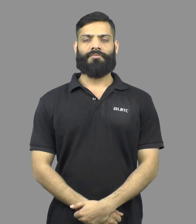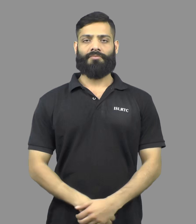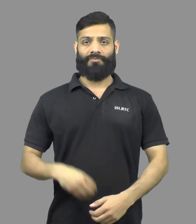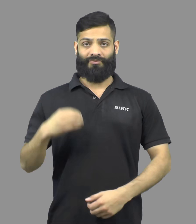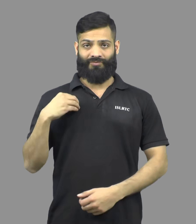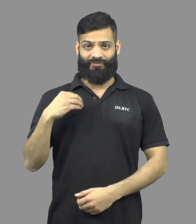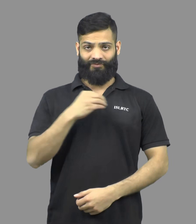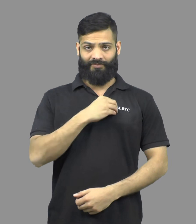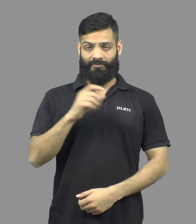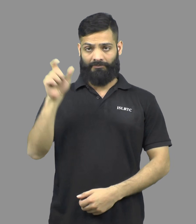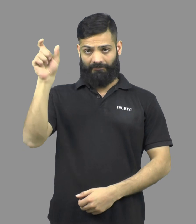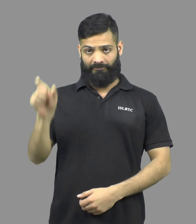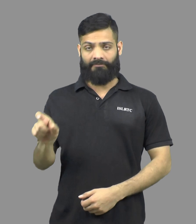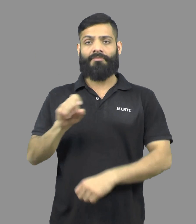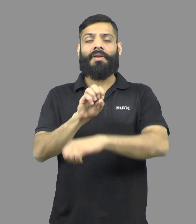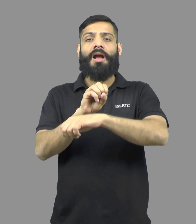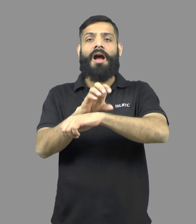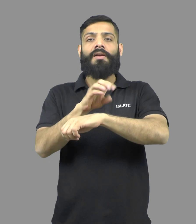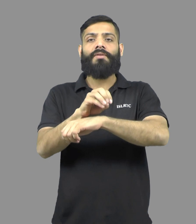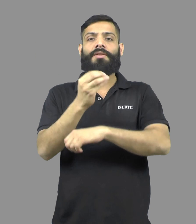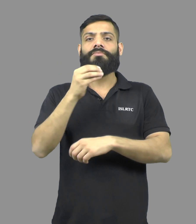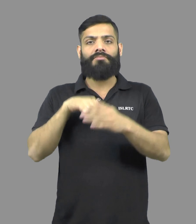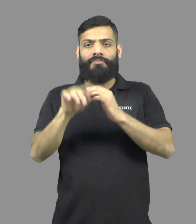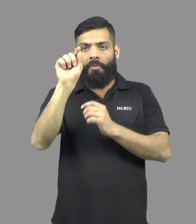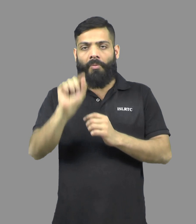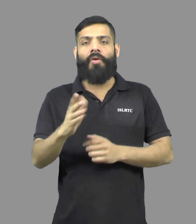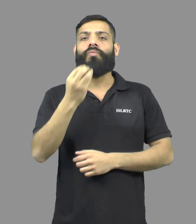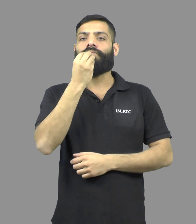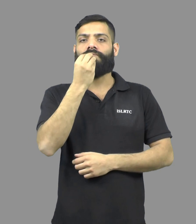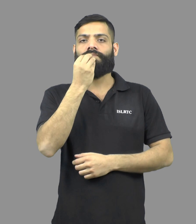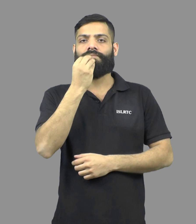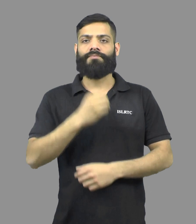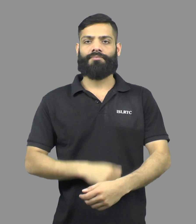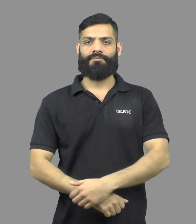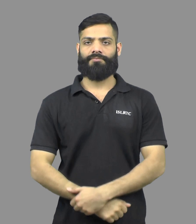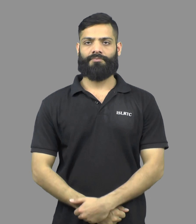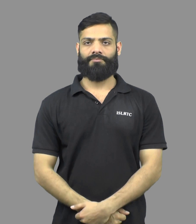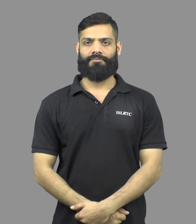Dietician